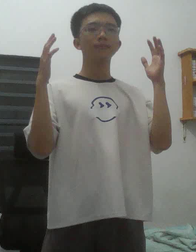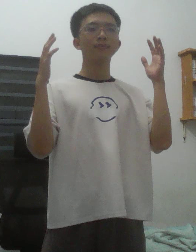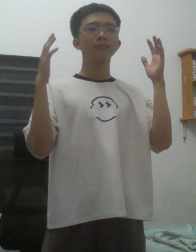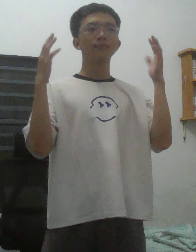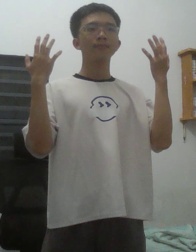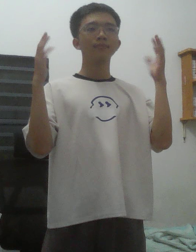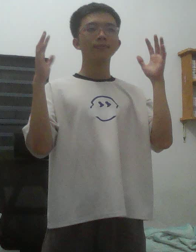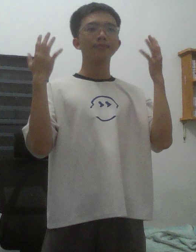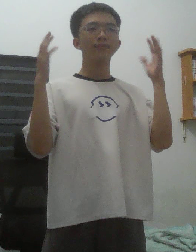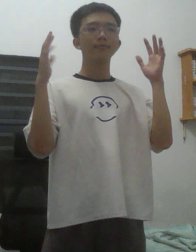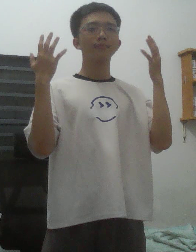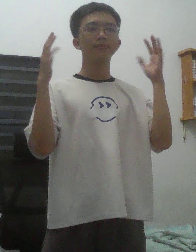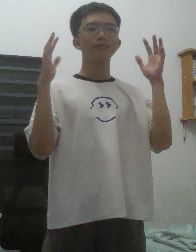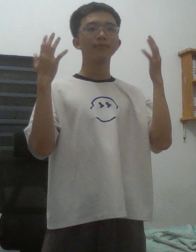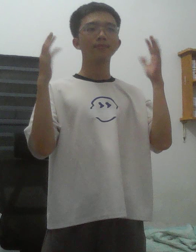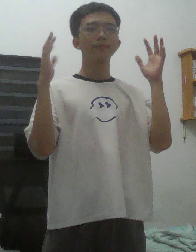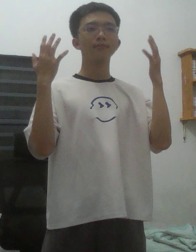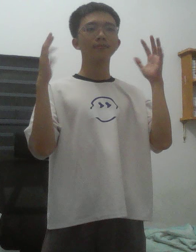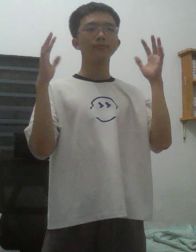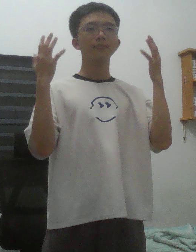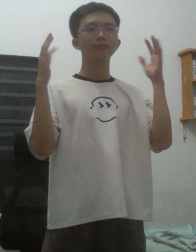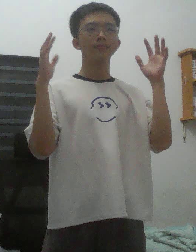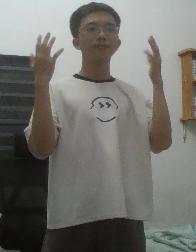vo tay